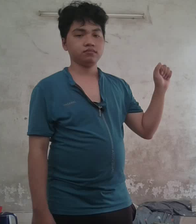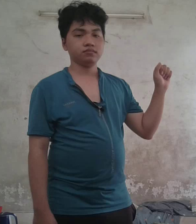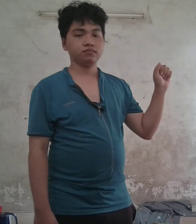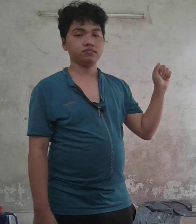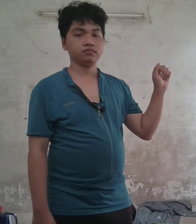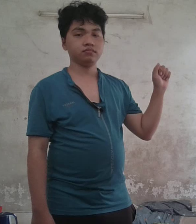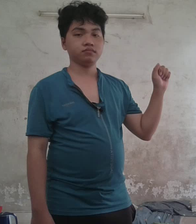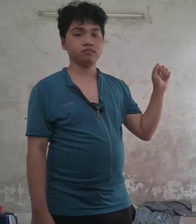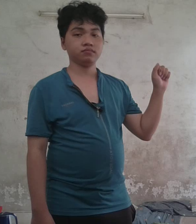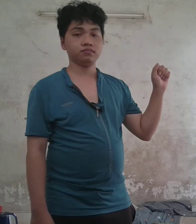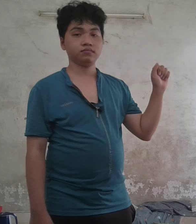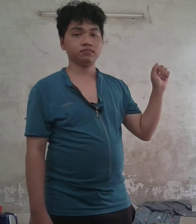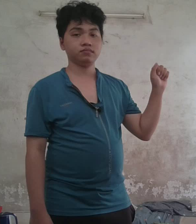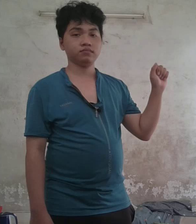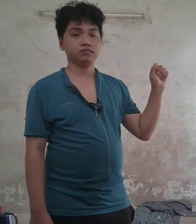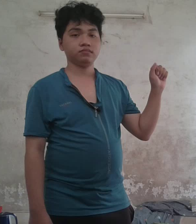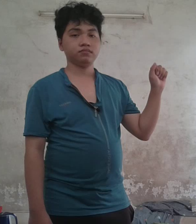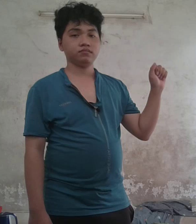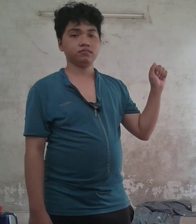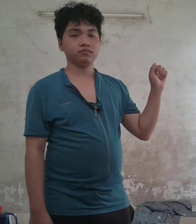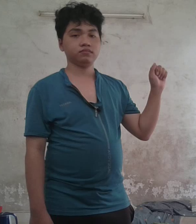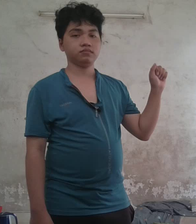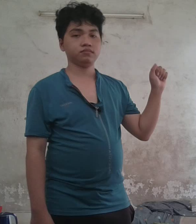a